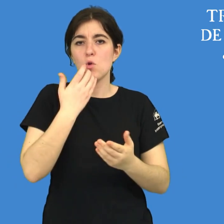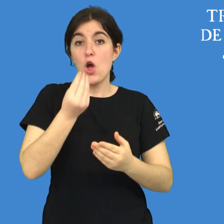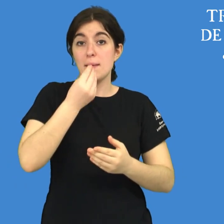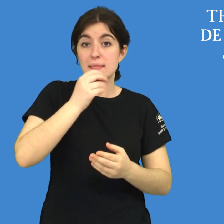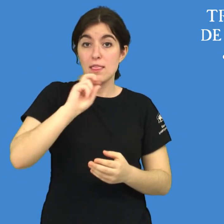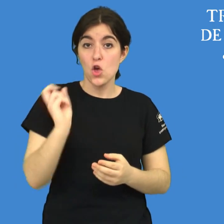comer